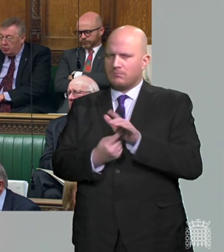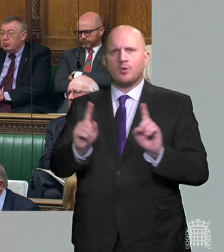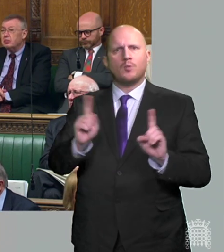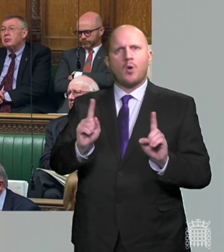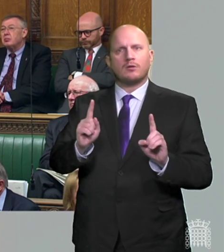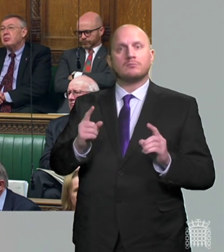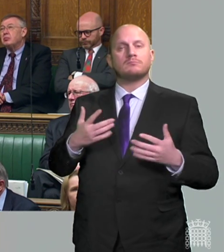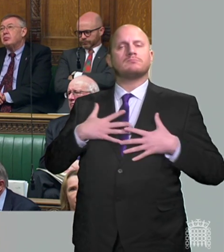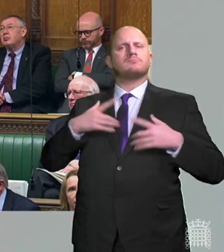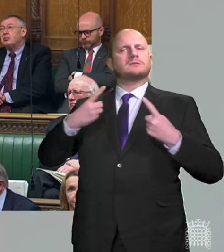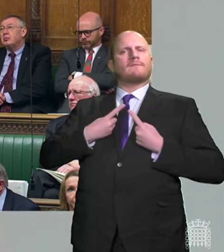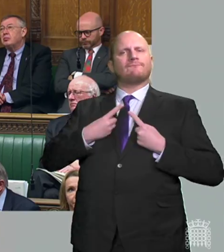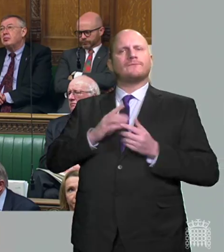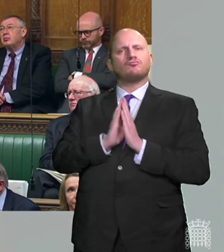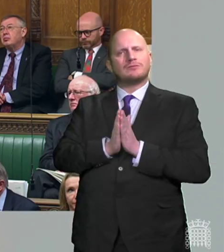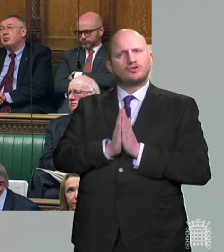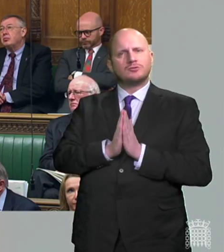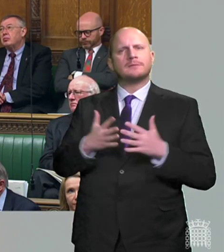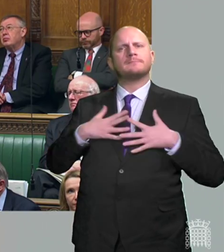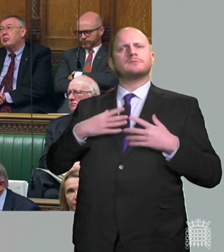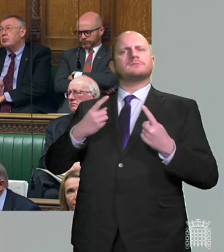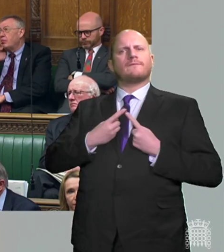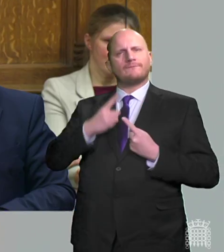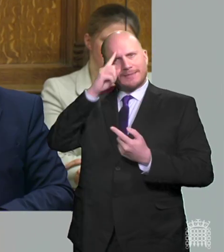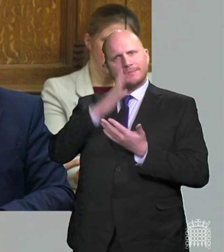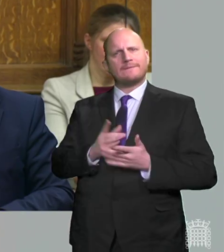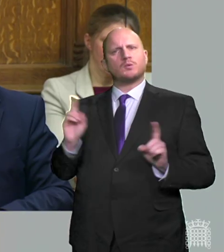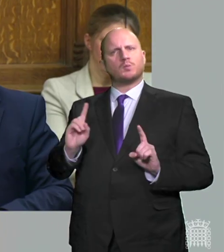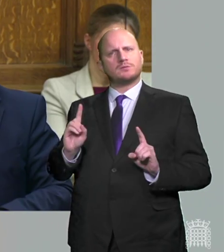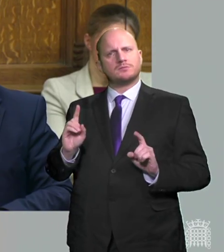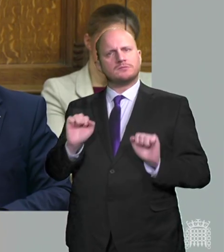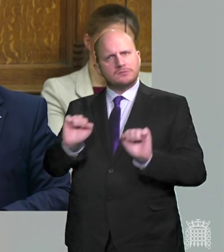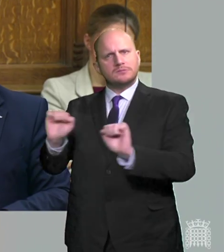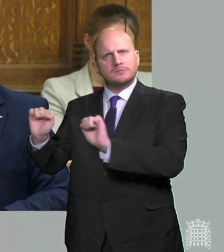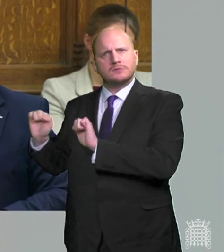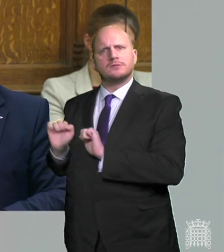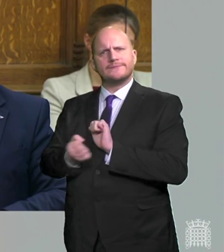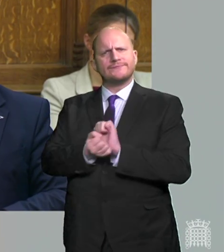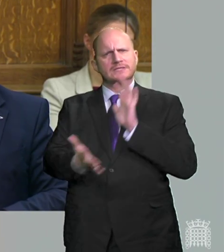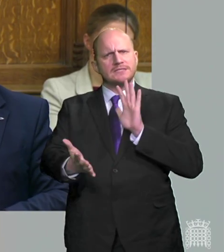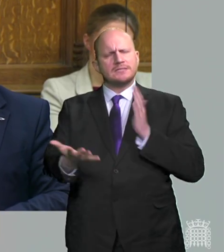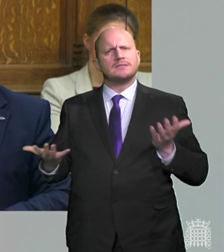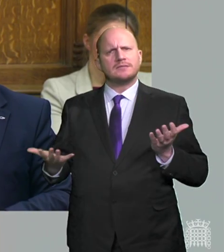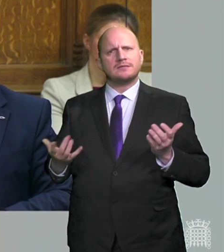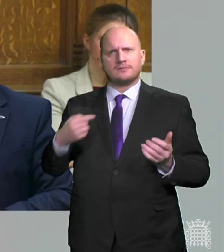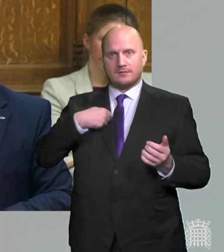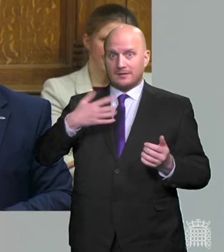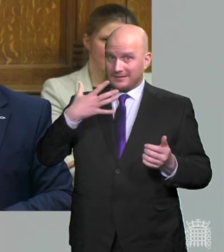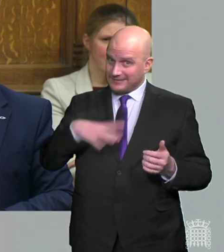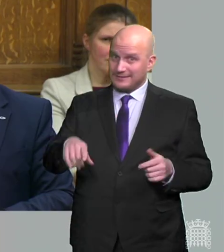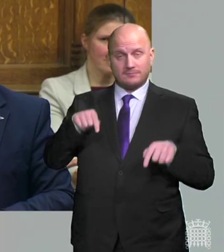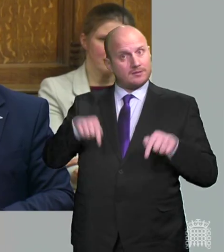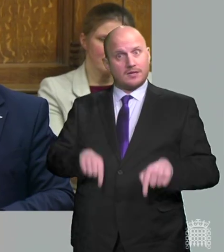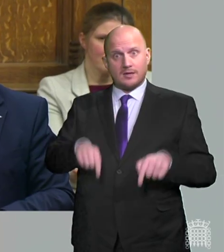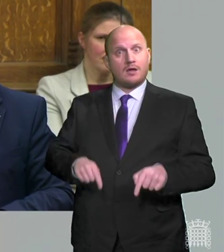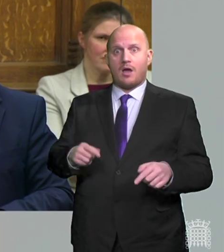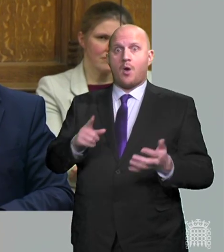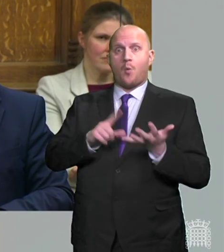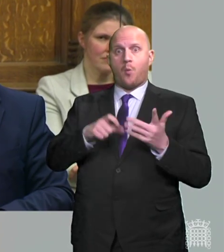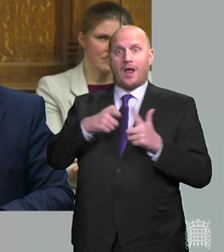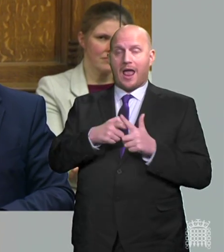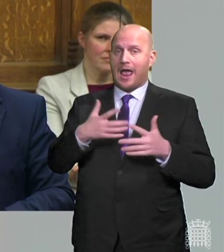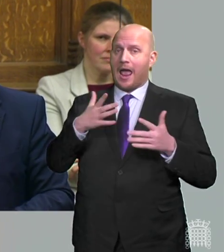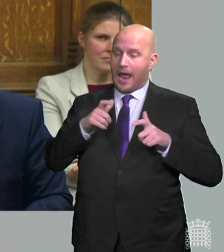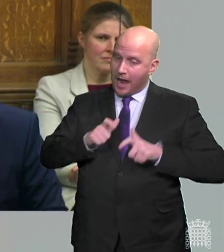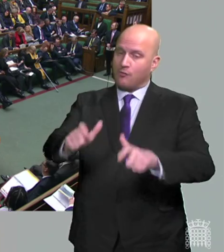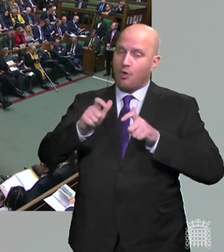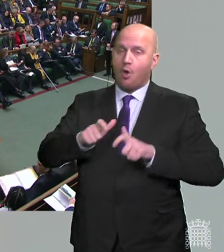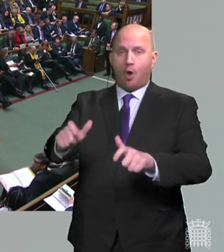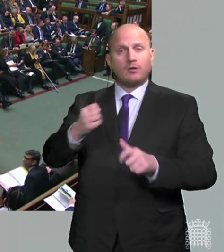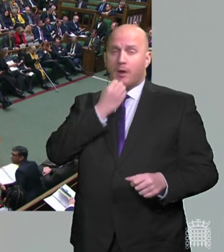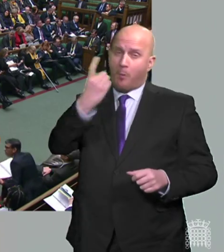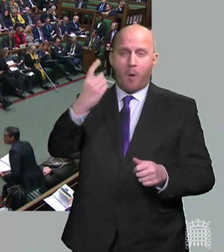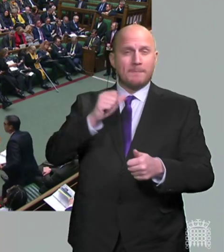Will the Prime Minister commit himself to examining the laws of the United Kingdom to ensure that this country remains a beacon for freedom of religion or belief across the world?